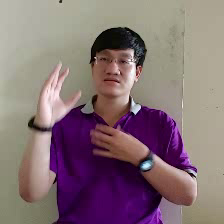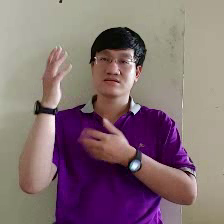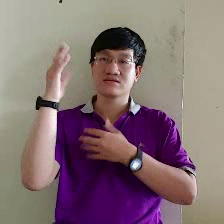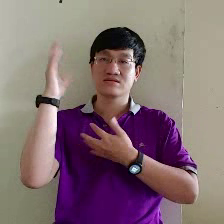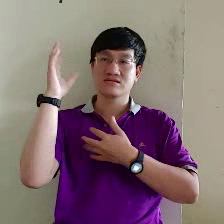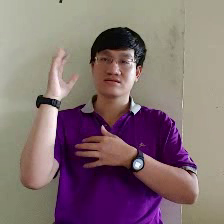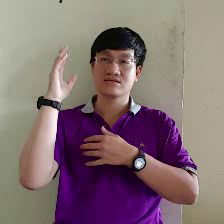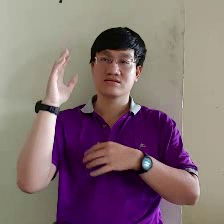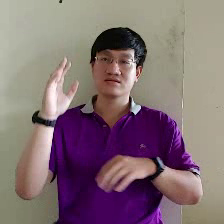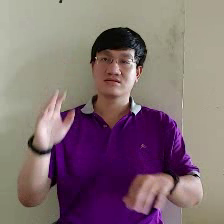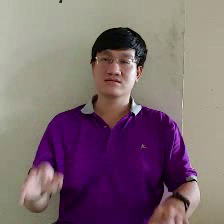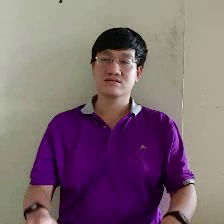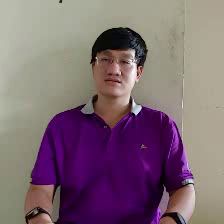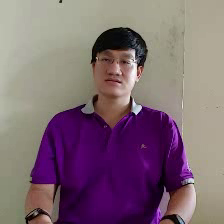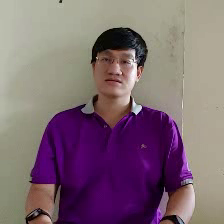Cho